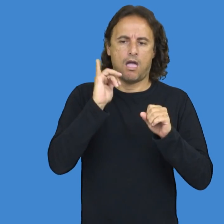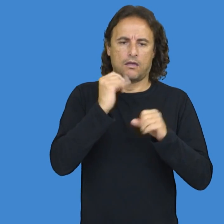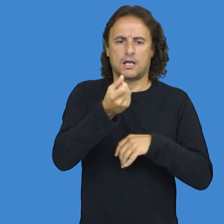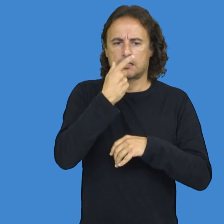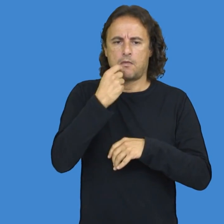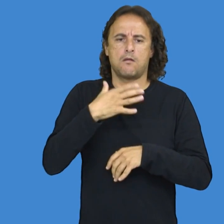droga